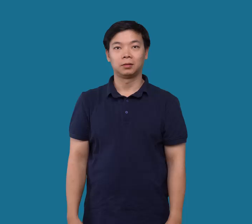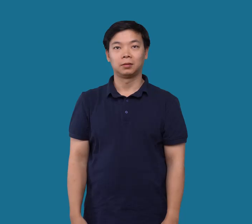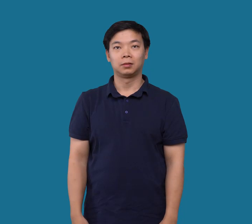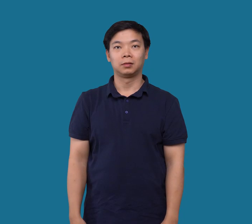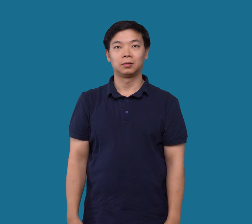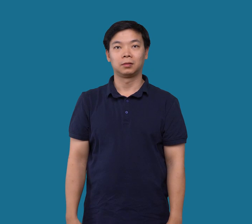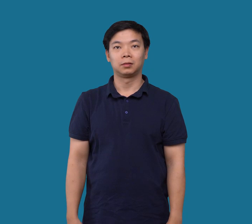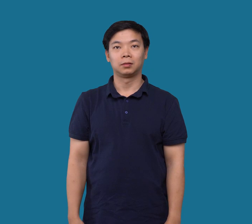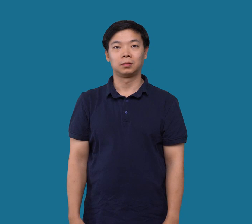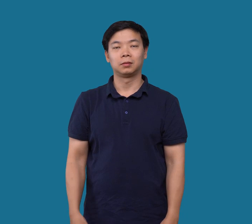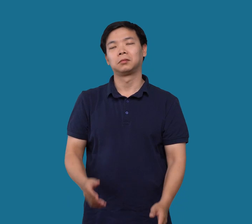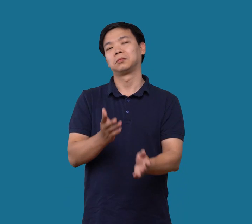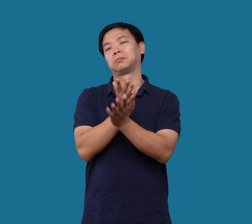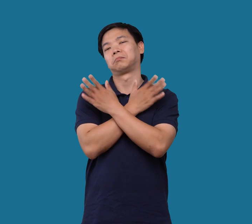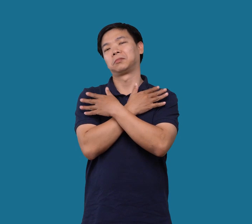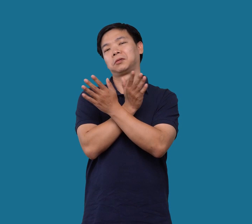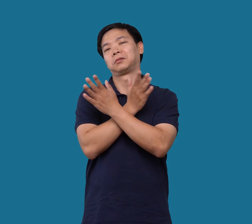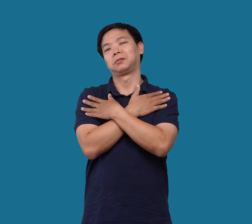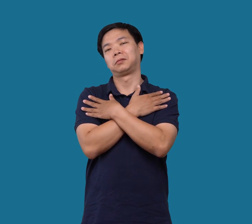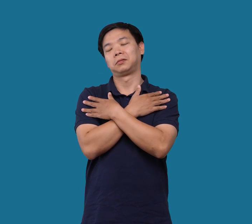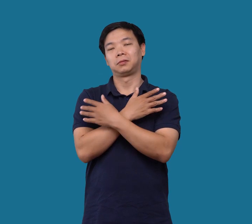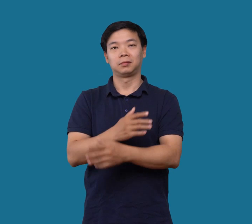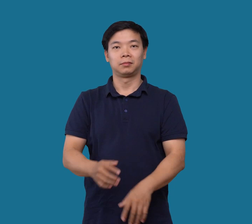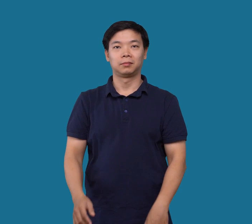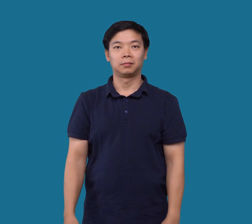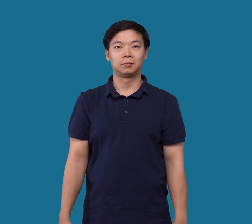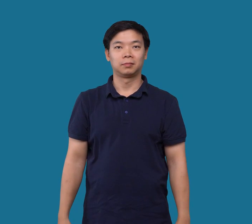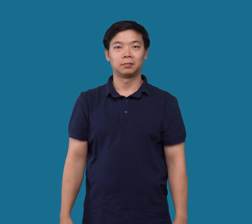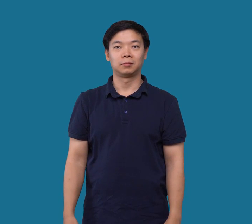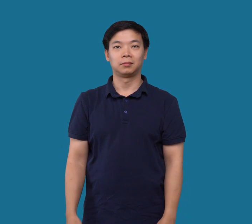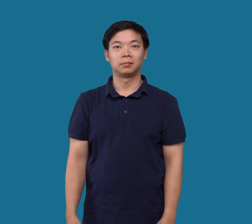lười